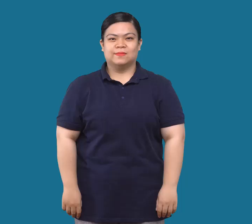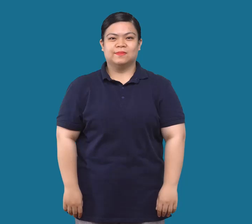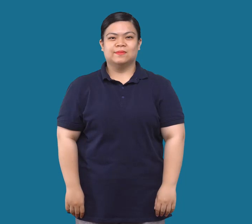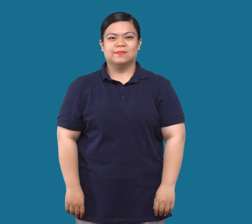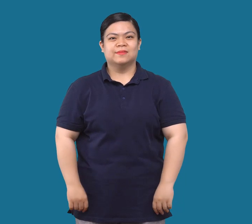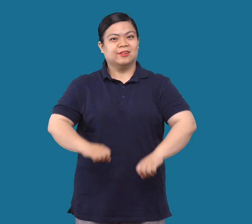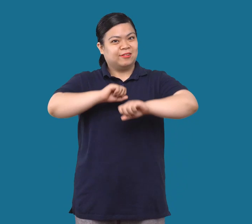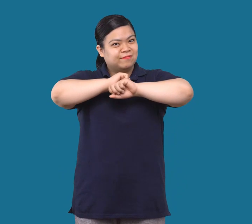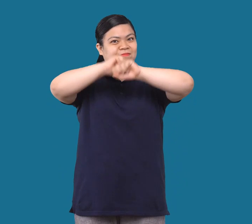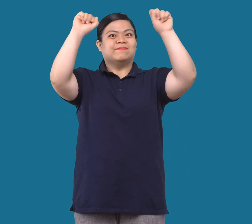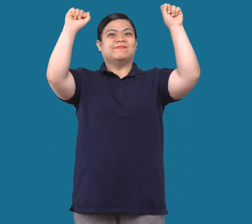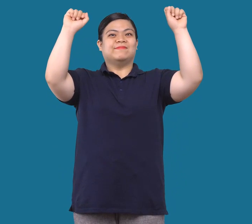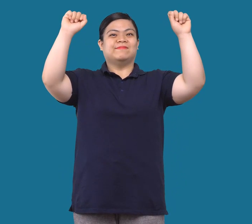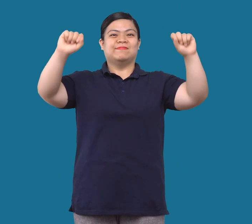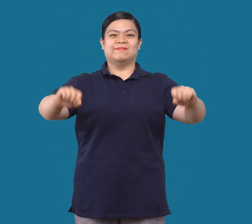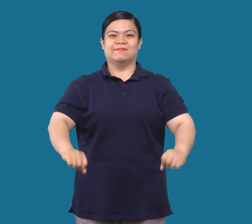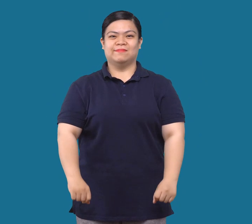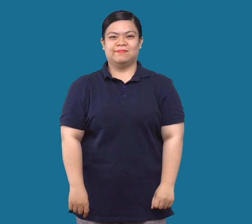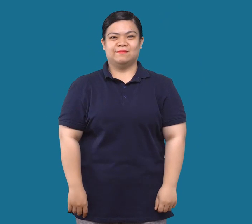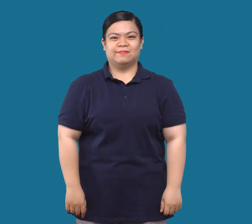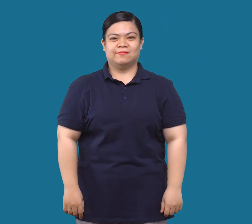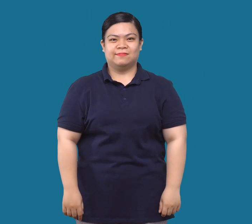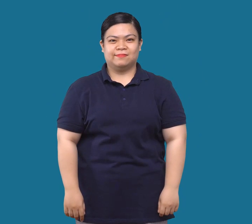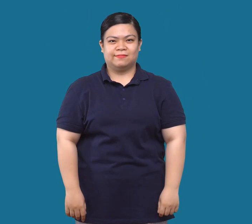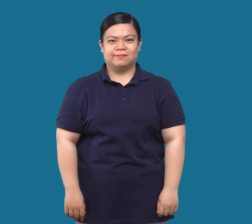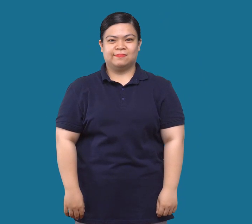thành công